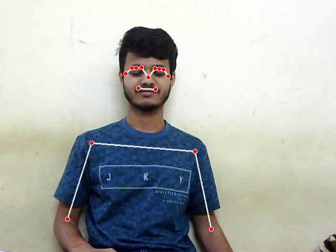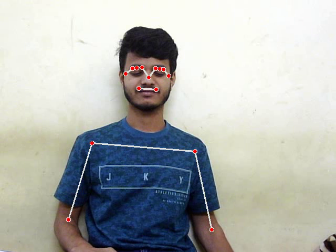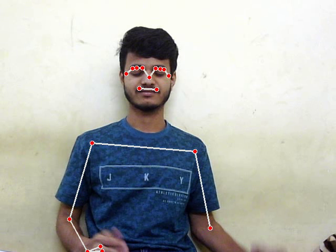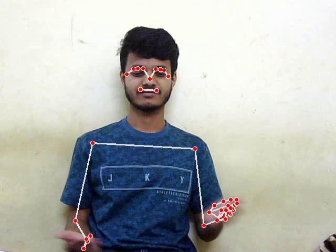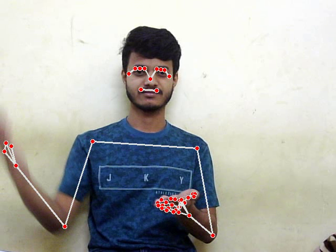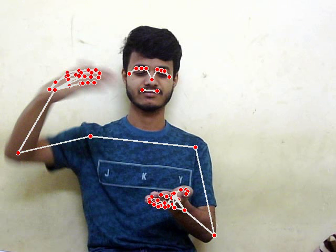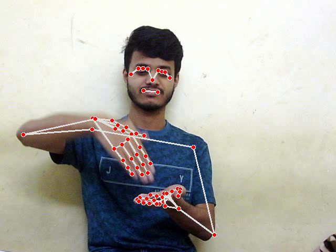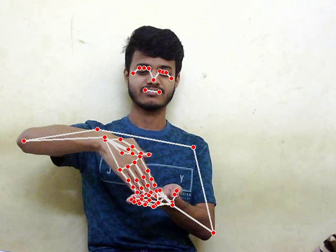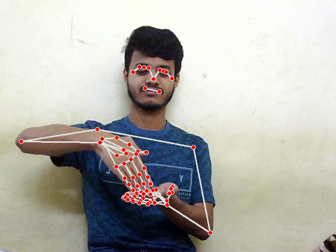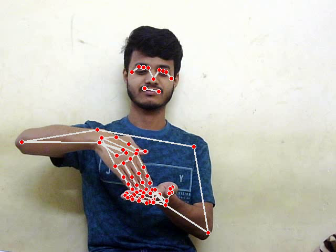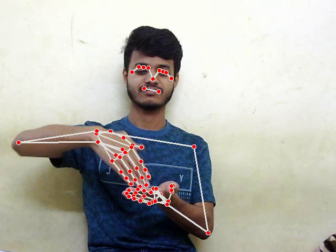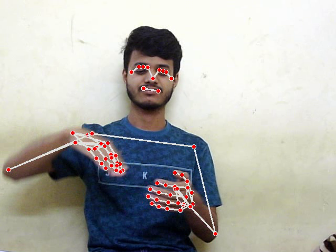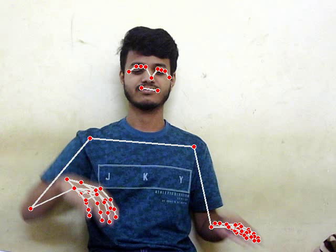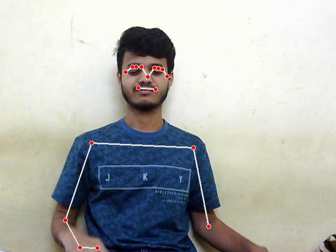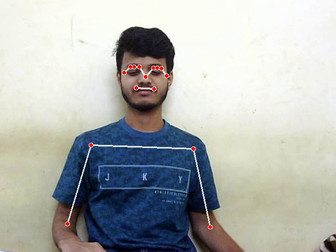again